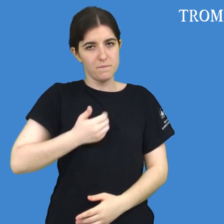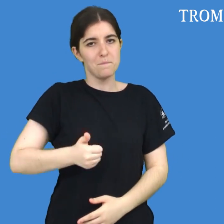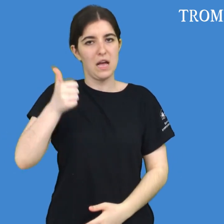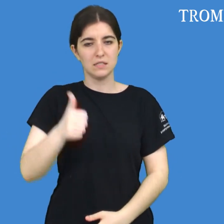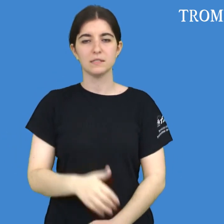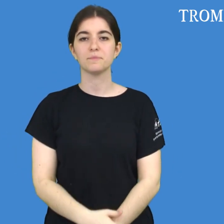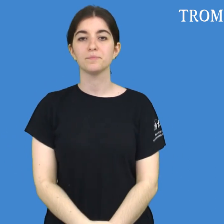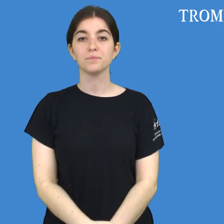más cantidad